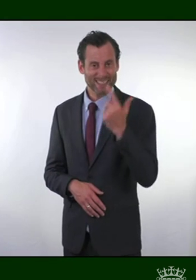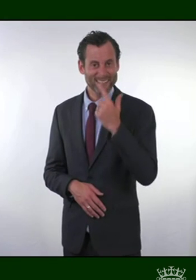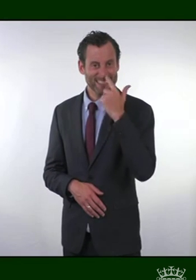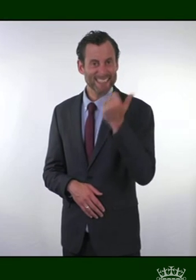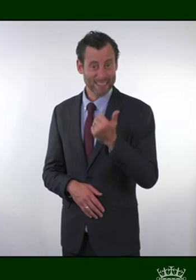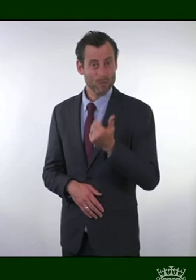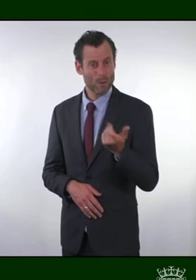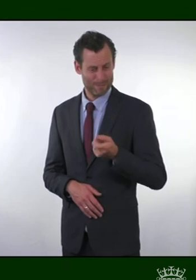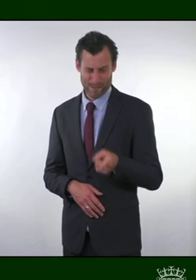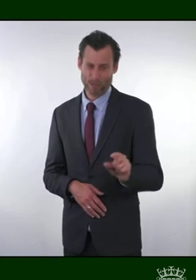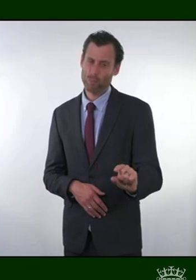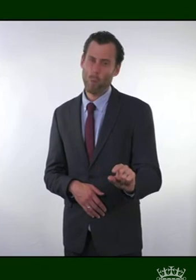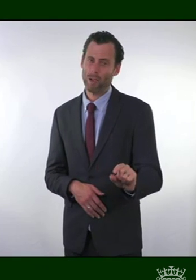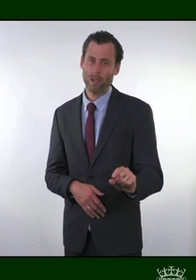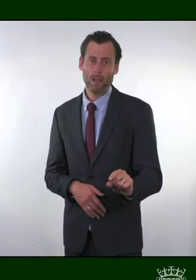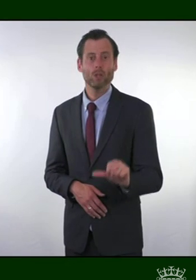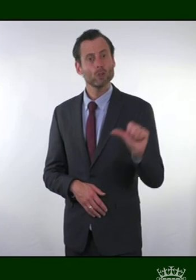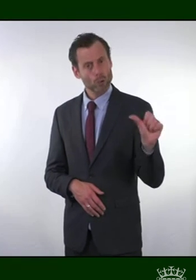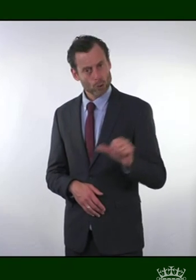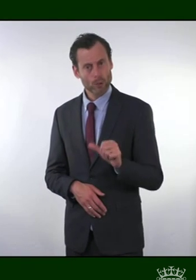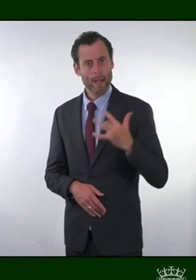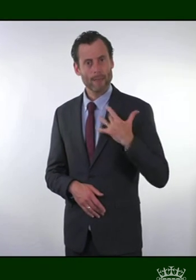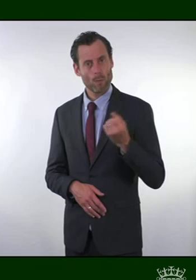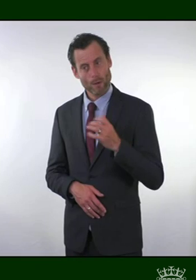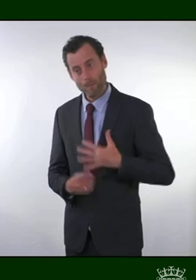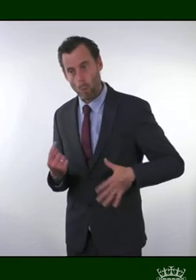There should be a real living wage for all.